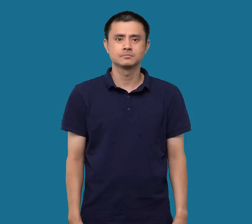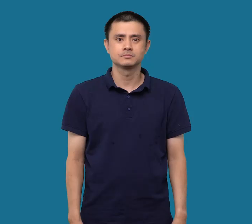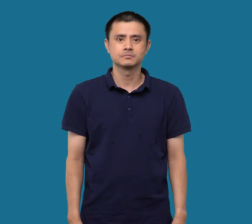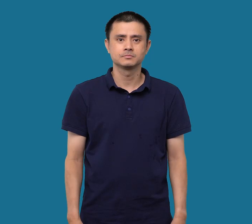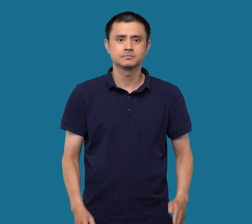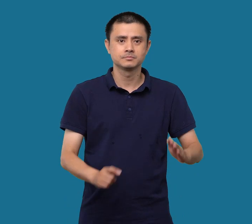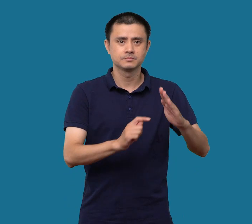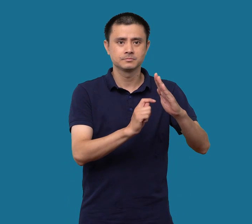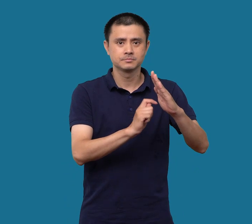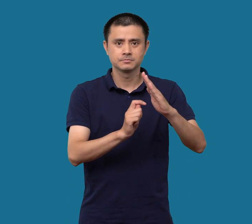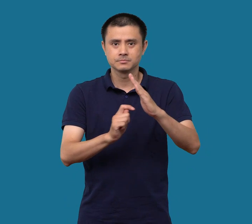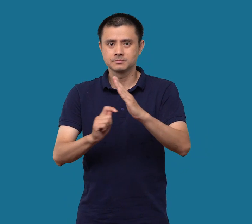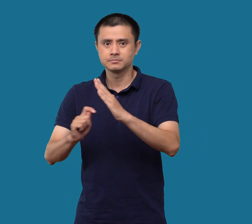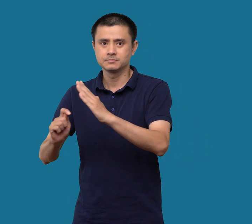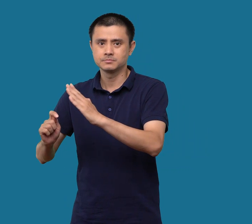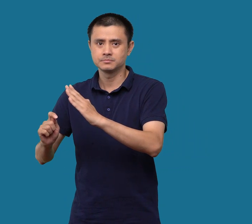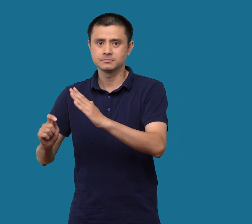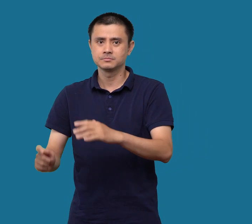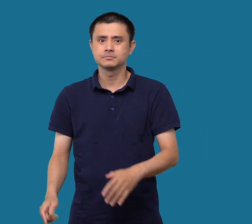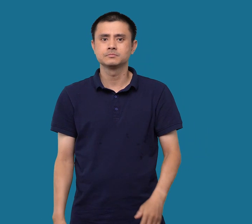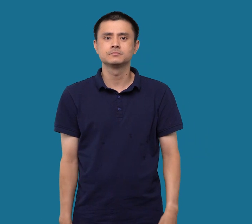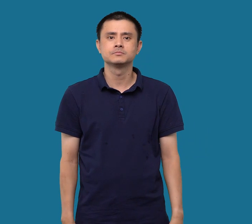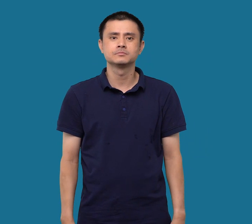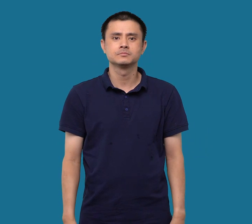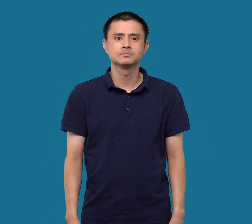hàng xóm